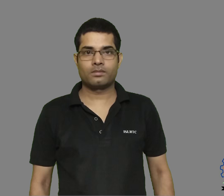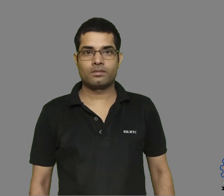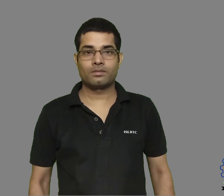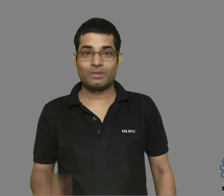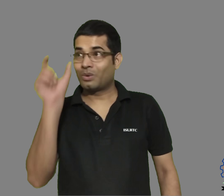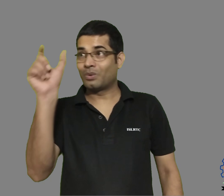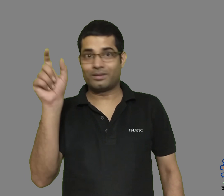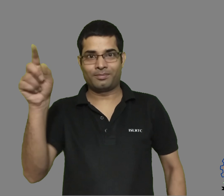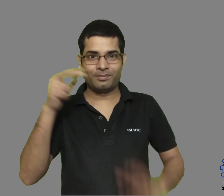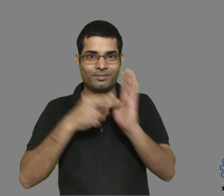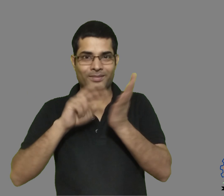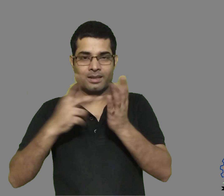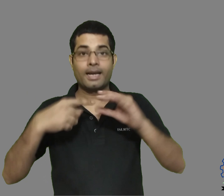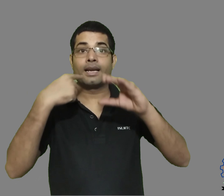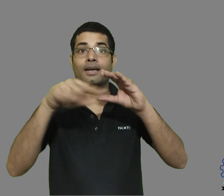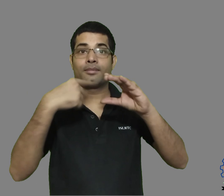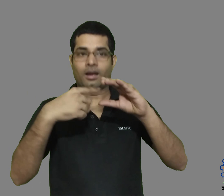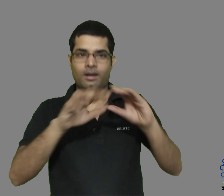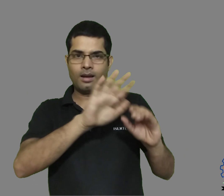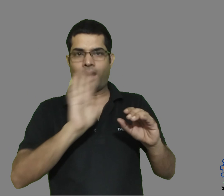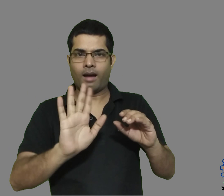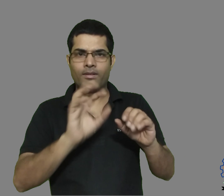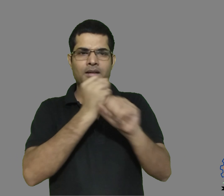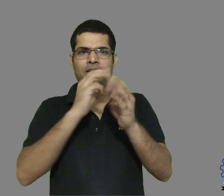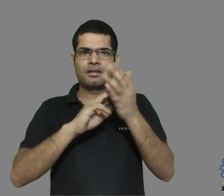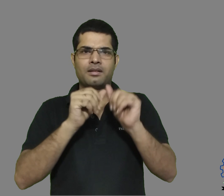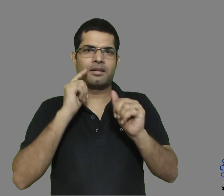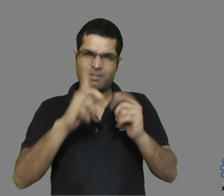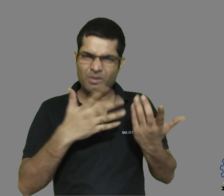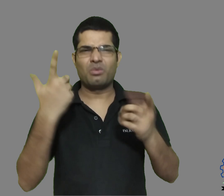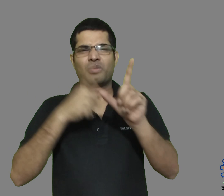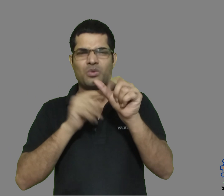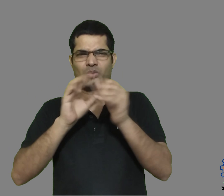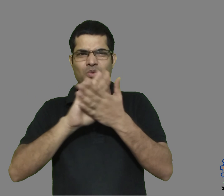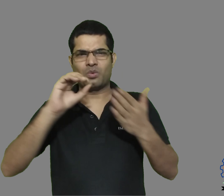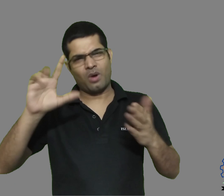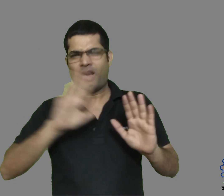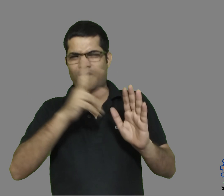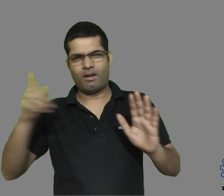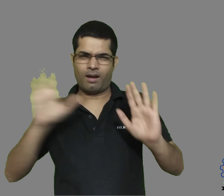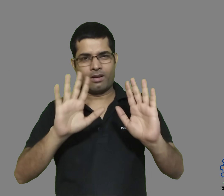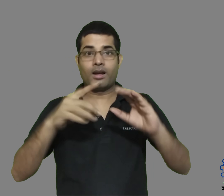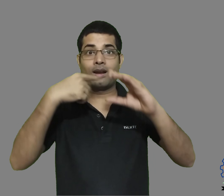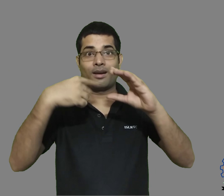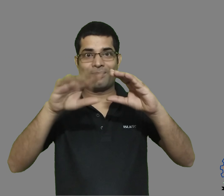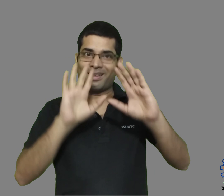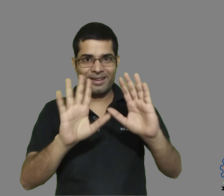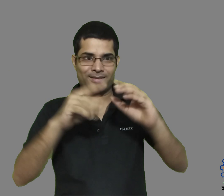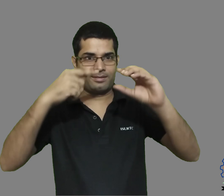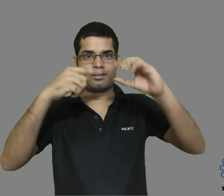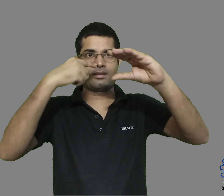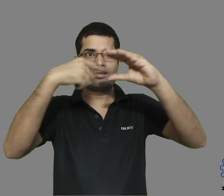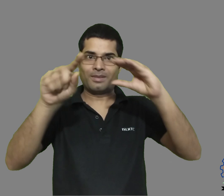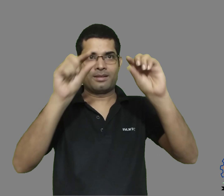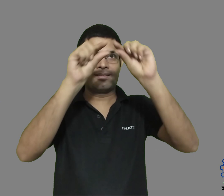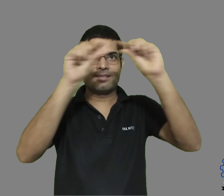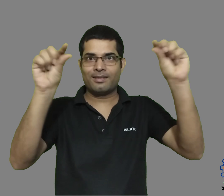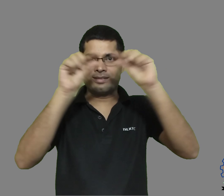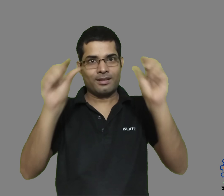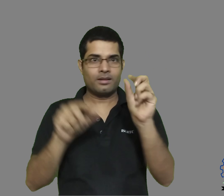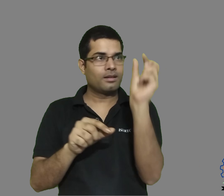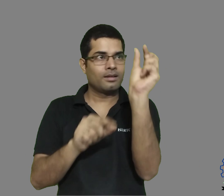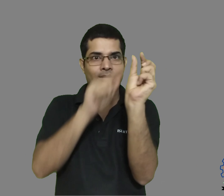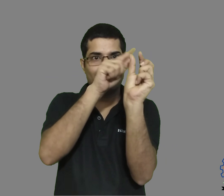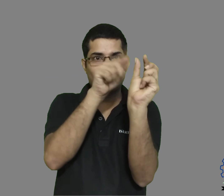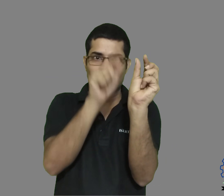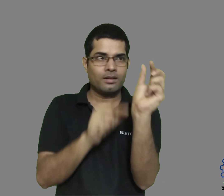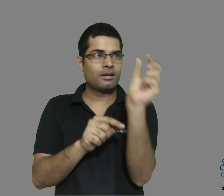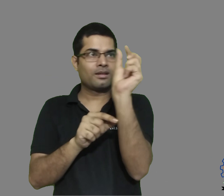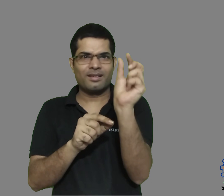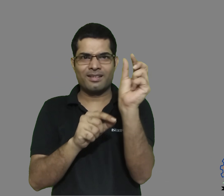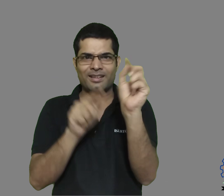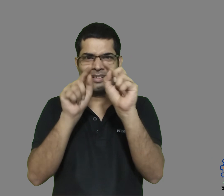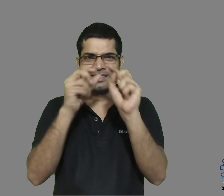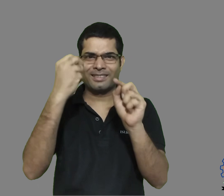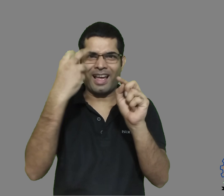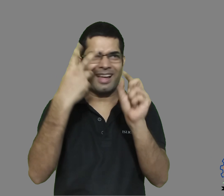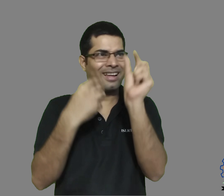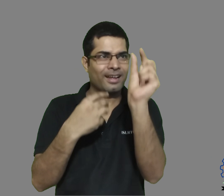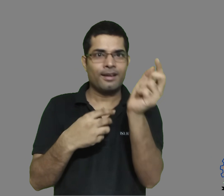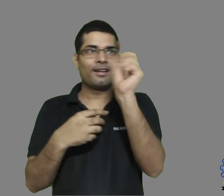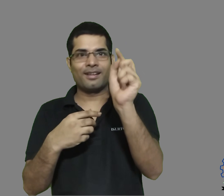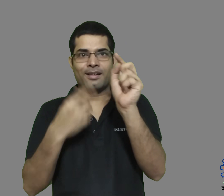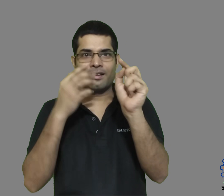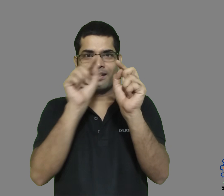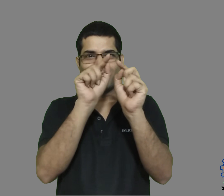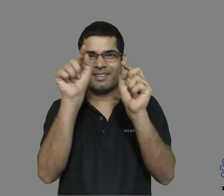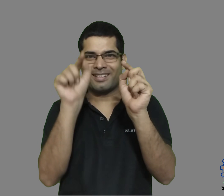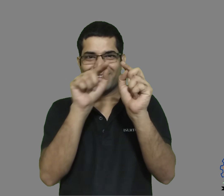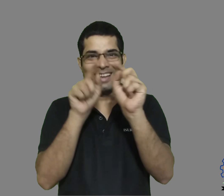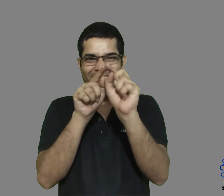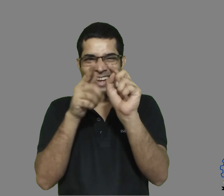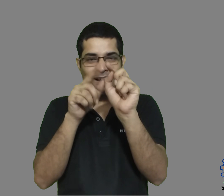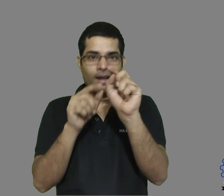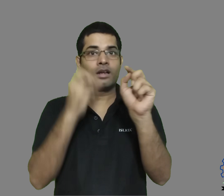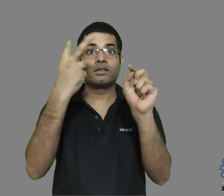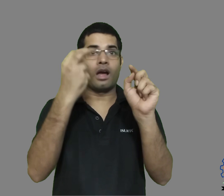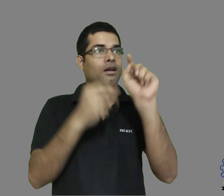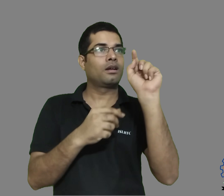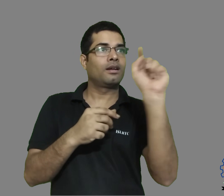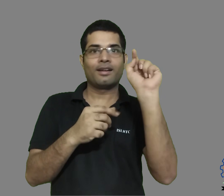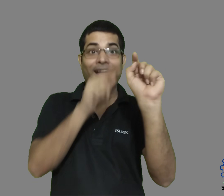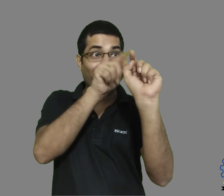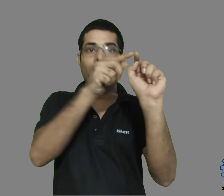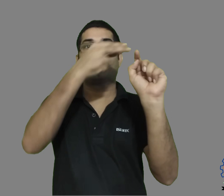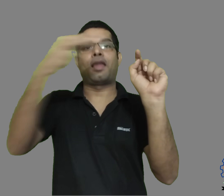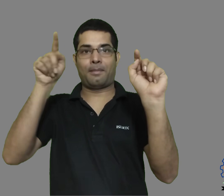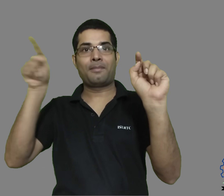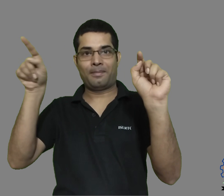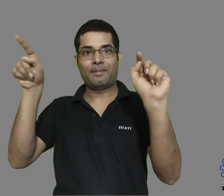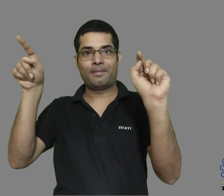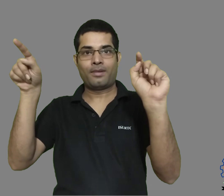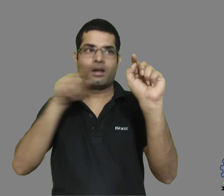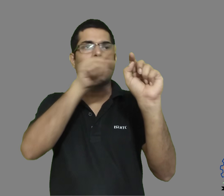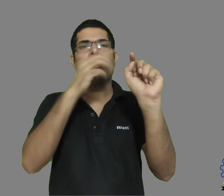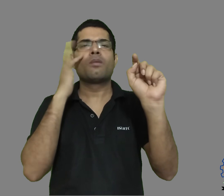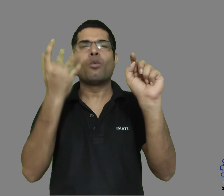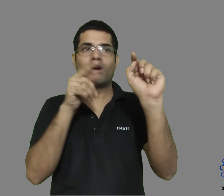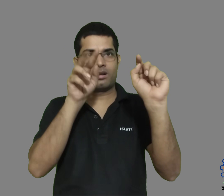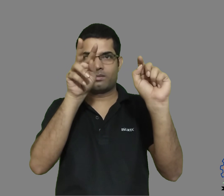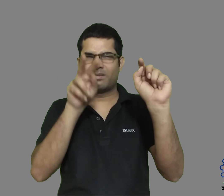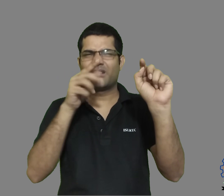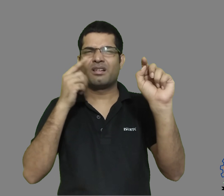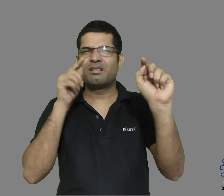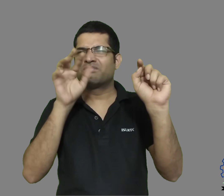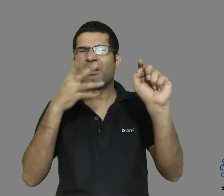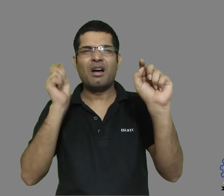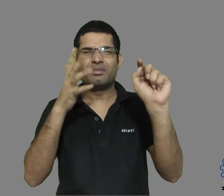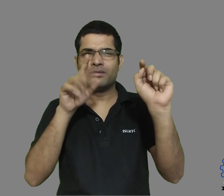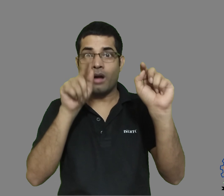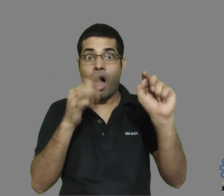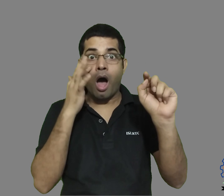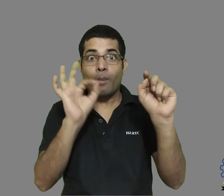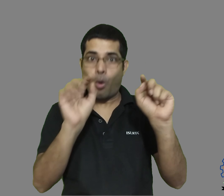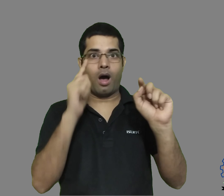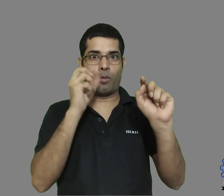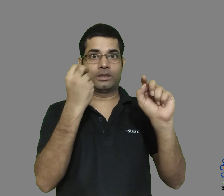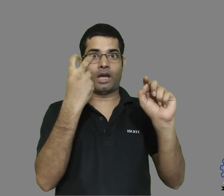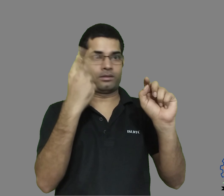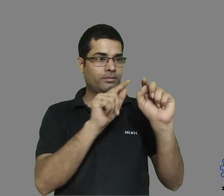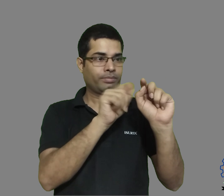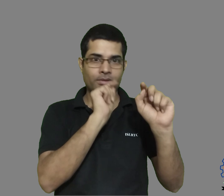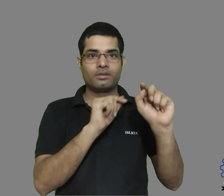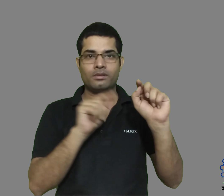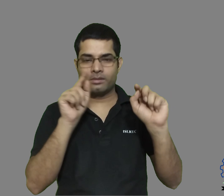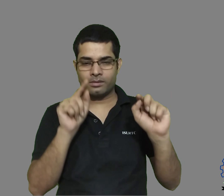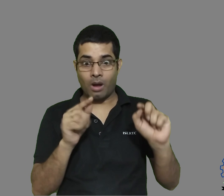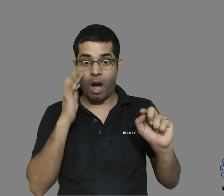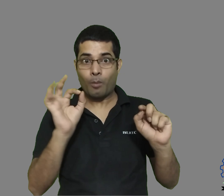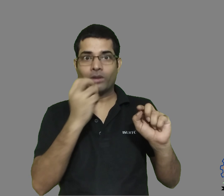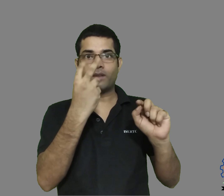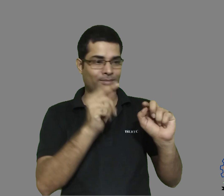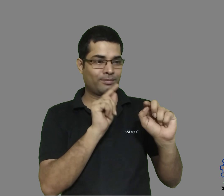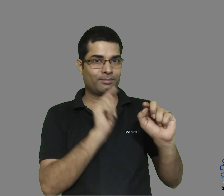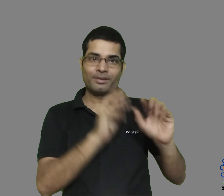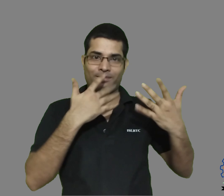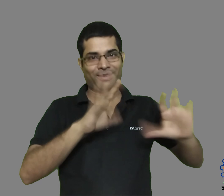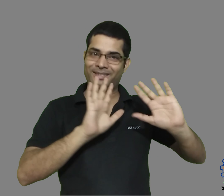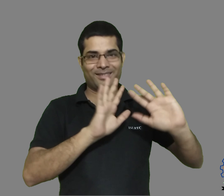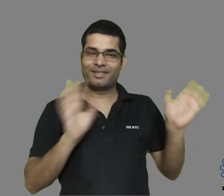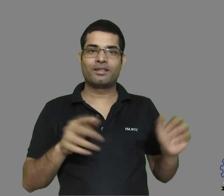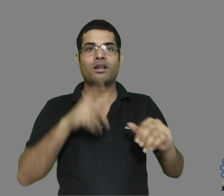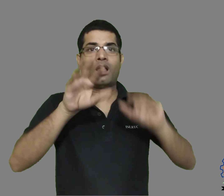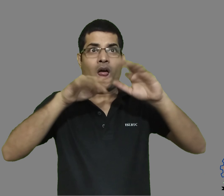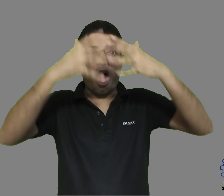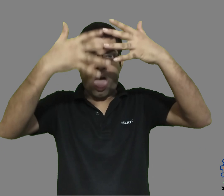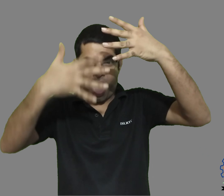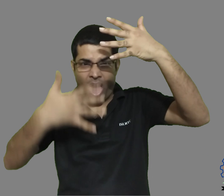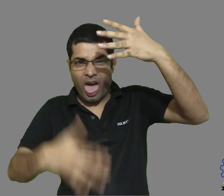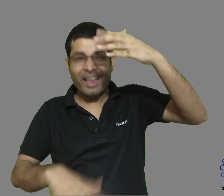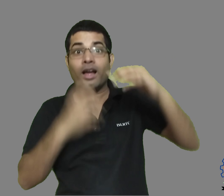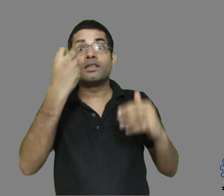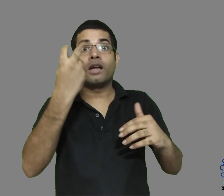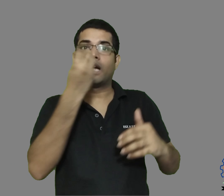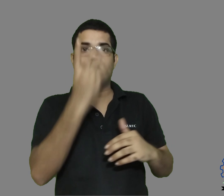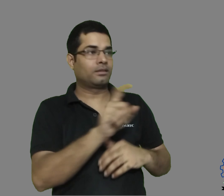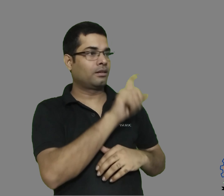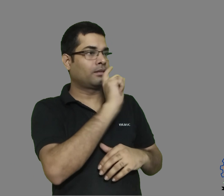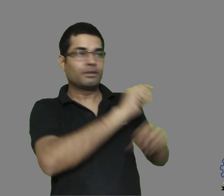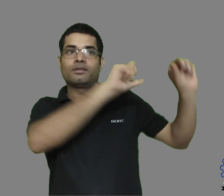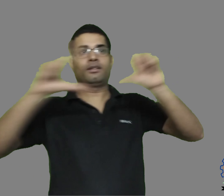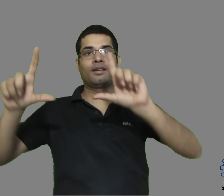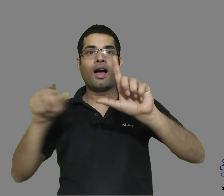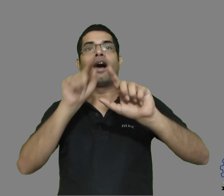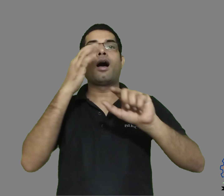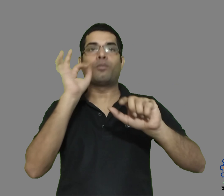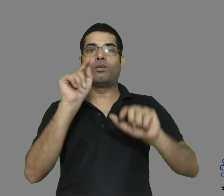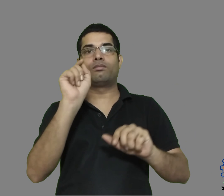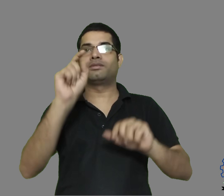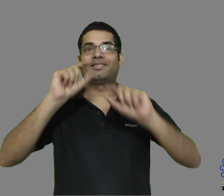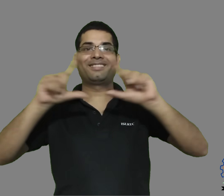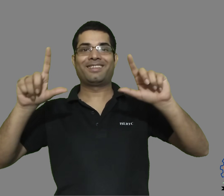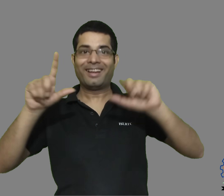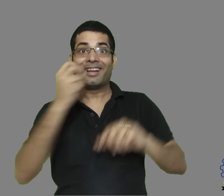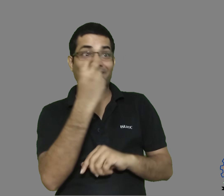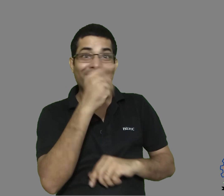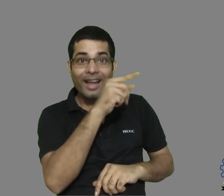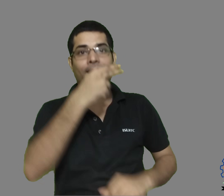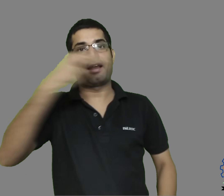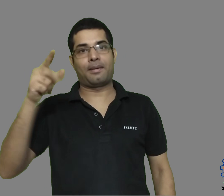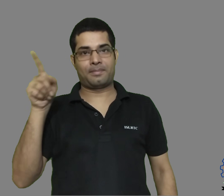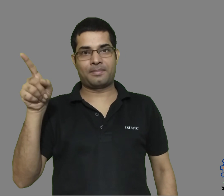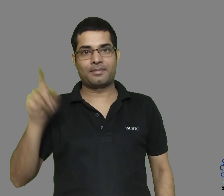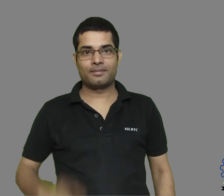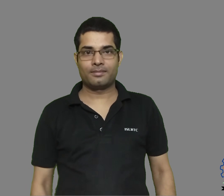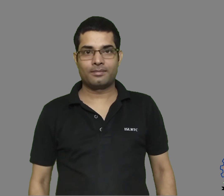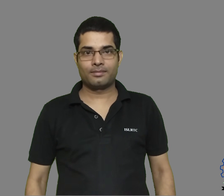Starred